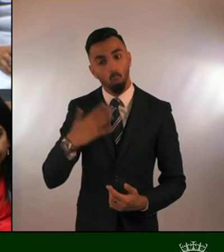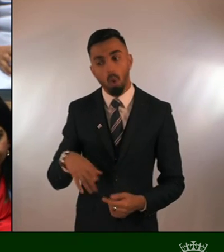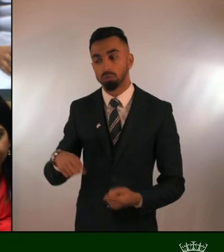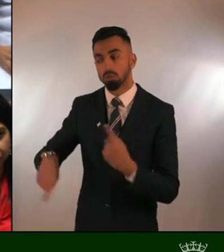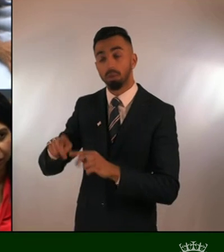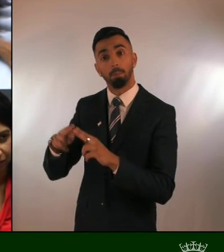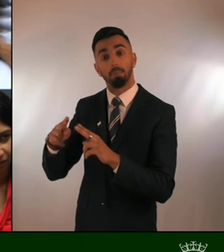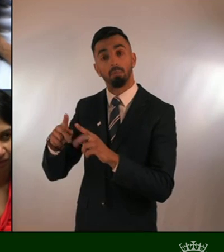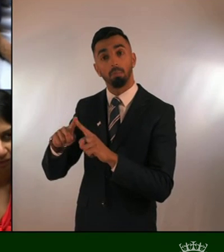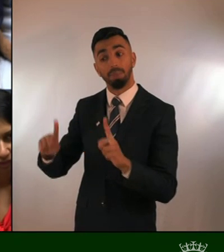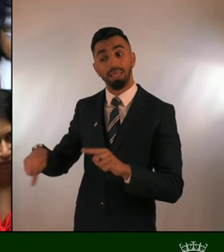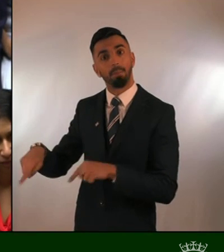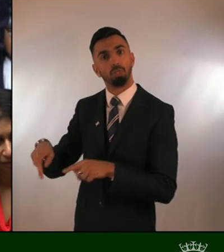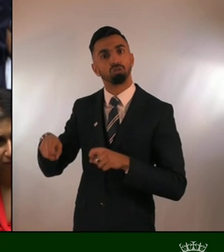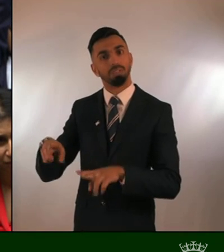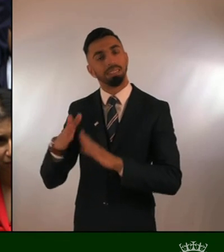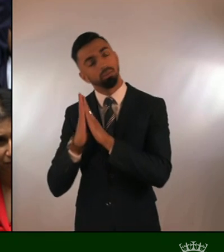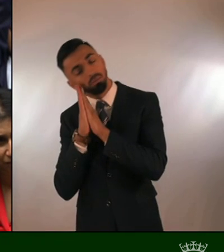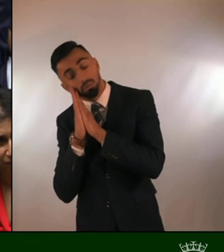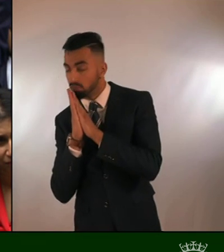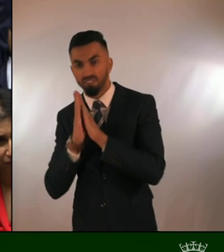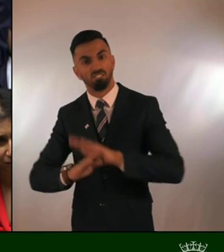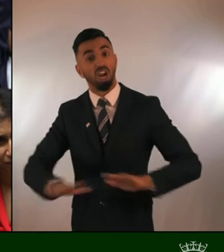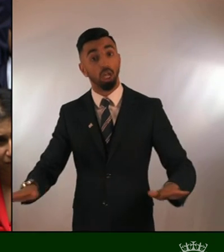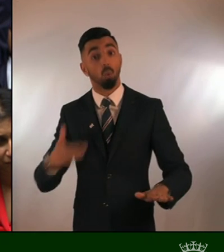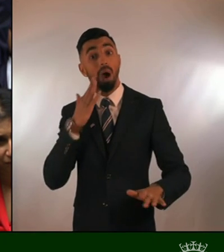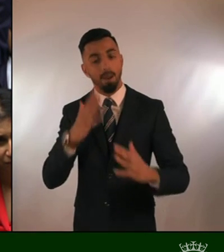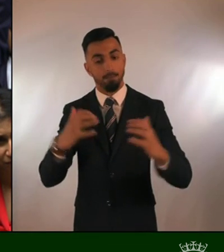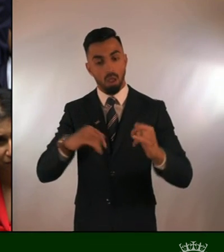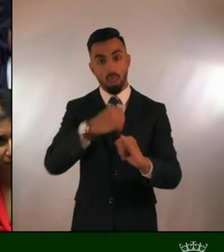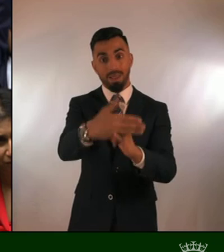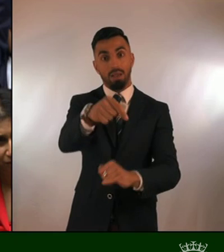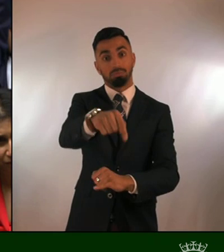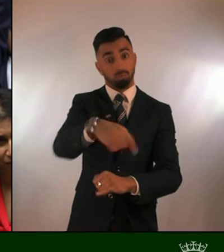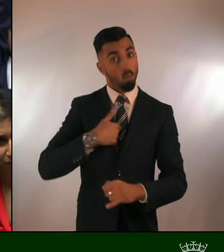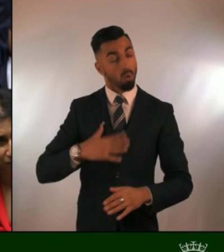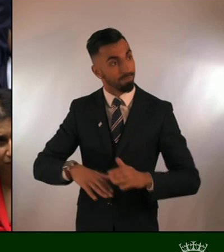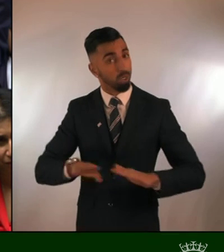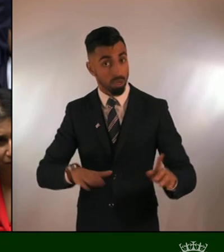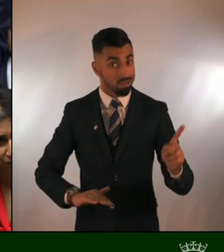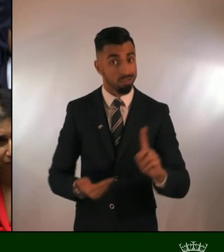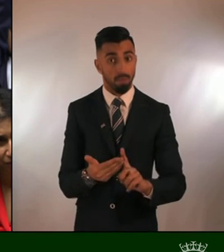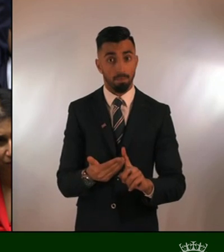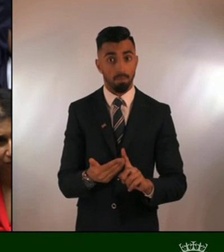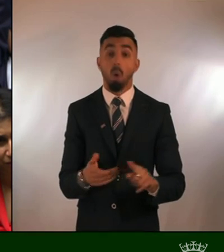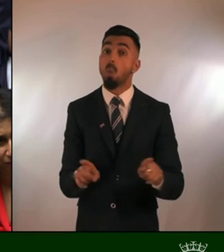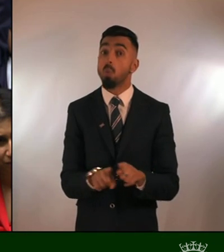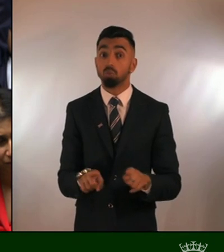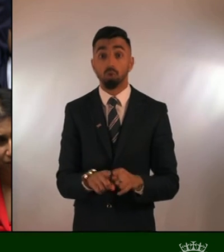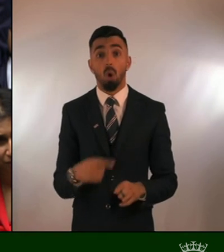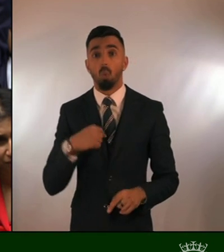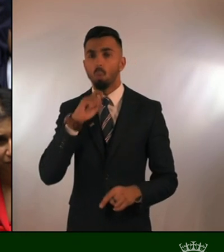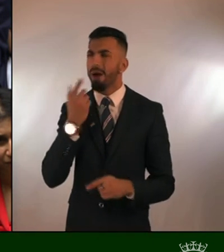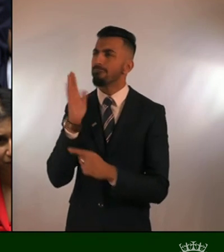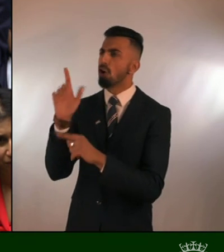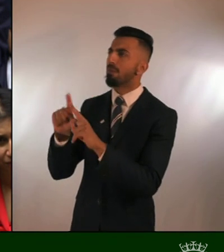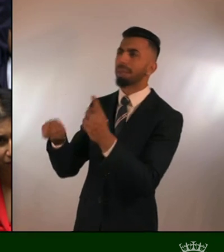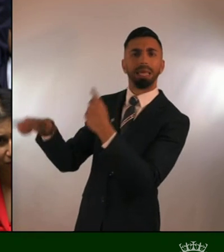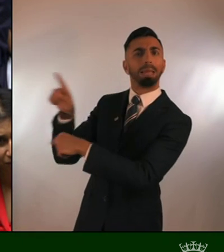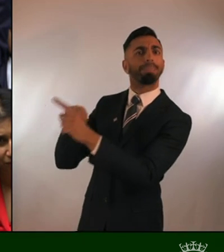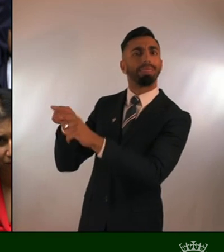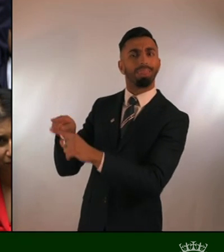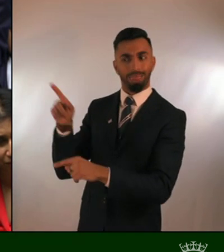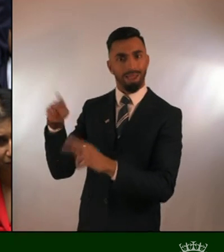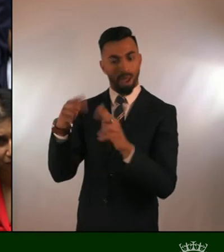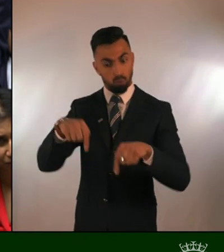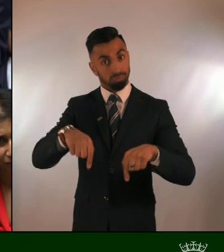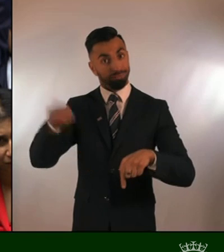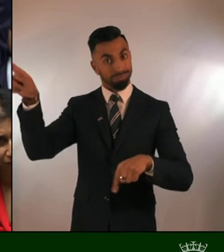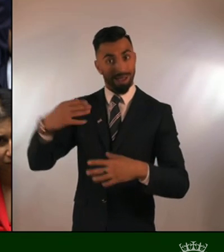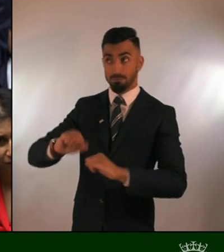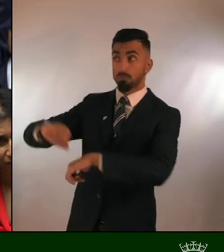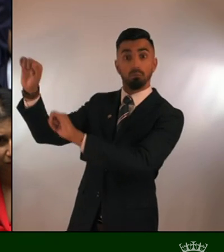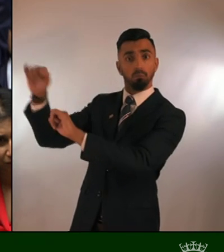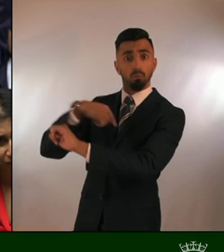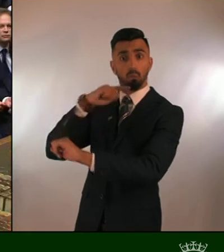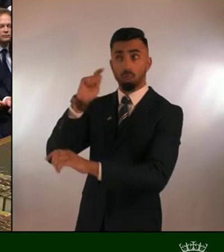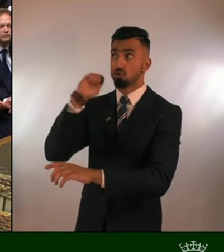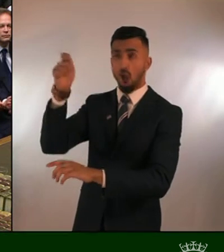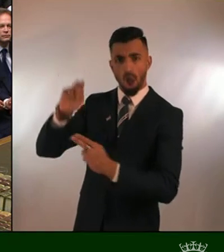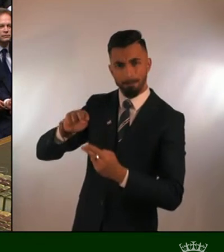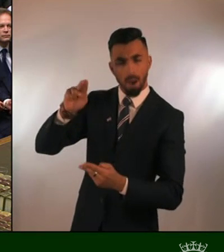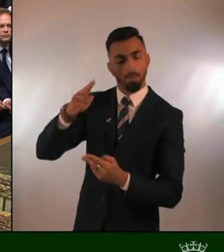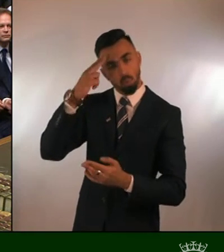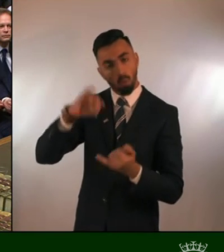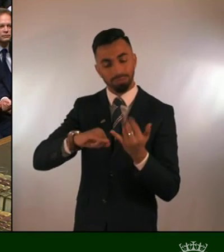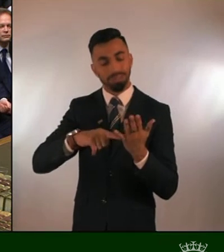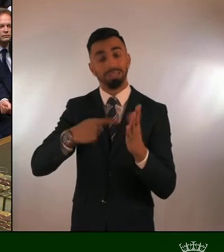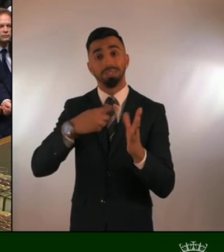To fund those rough sleeping measures, I am confirming today that our manifesto promise to introduce a new stamp duty surcharge for non-UK residents will be introduced at a rate of 2% from April 2021.